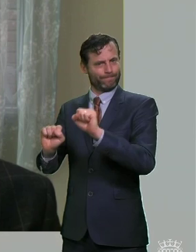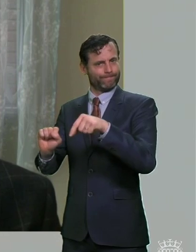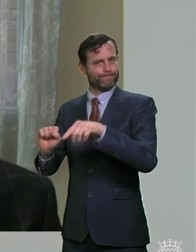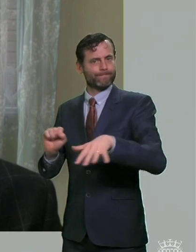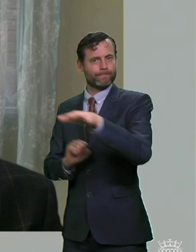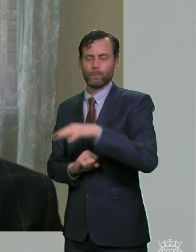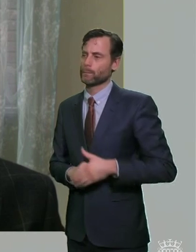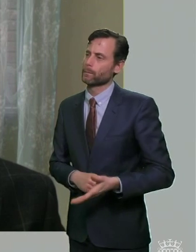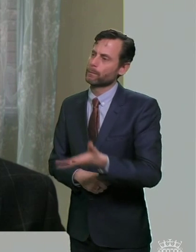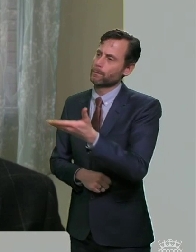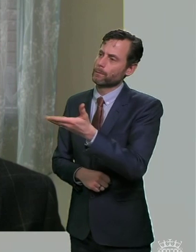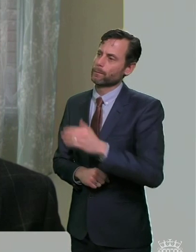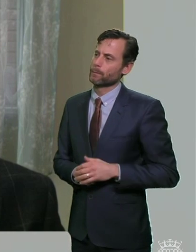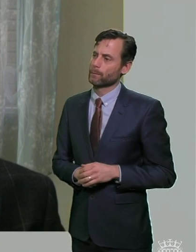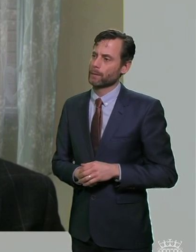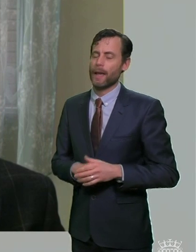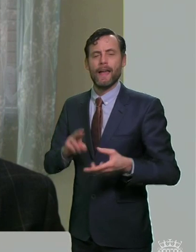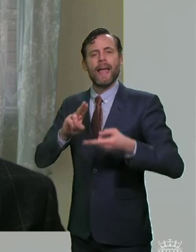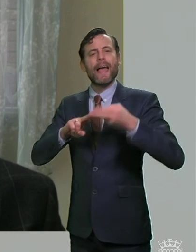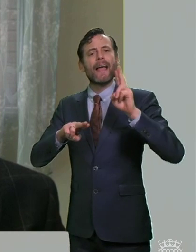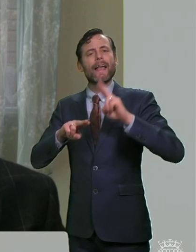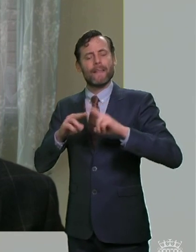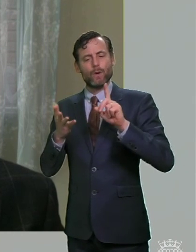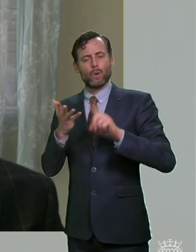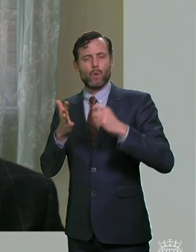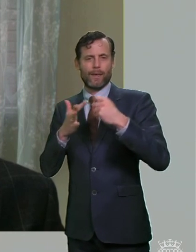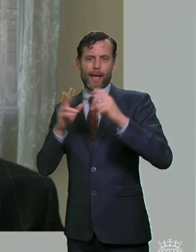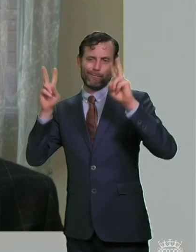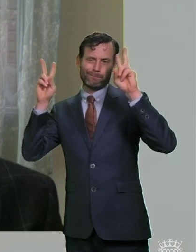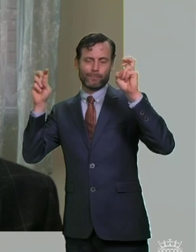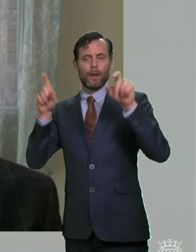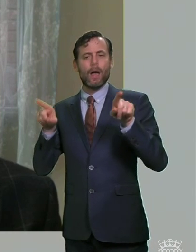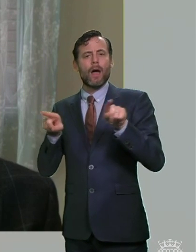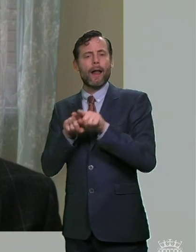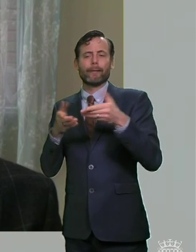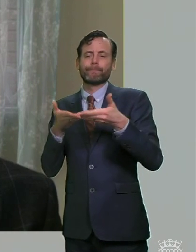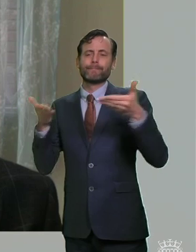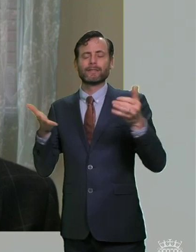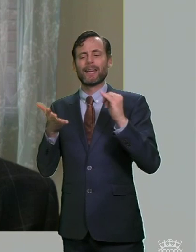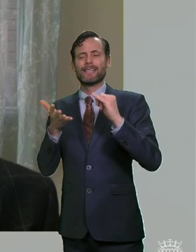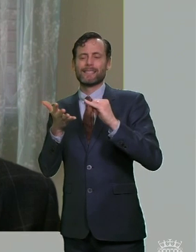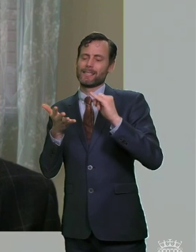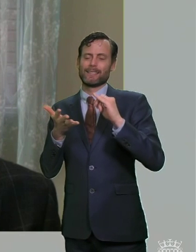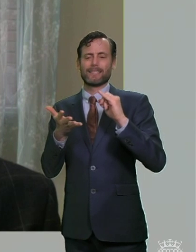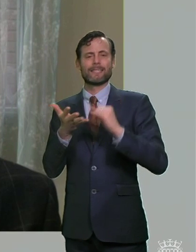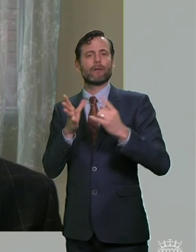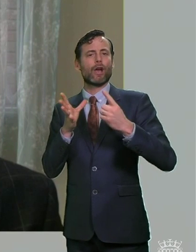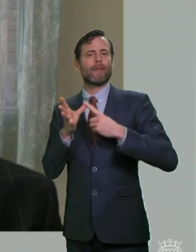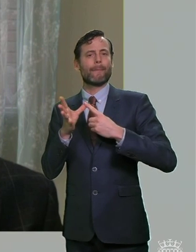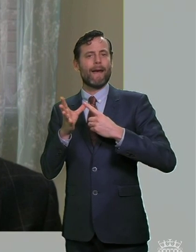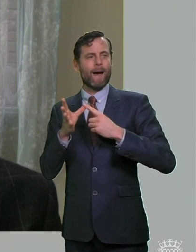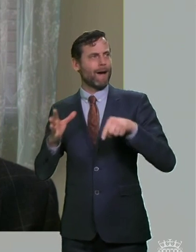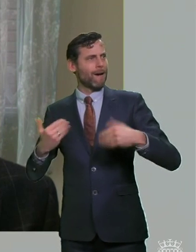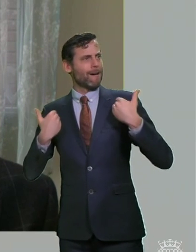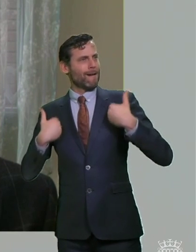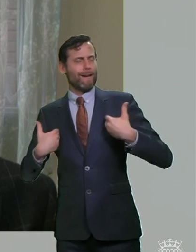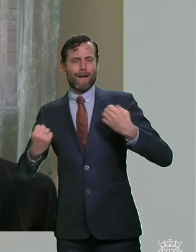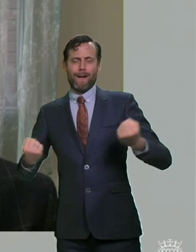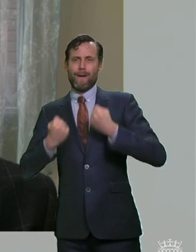If the UK is to become the Saudi Arabia of wind power, off my coast of North Norfolk is surely the capital.